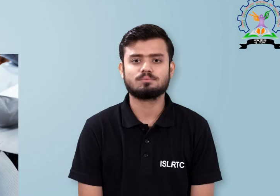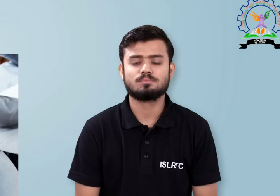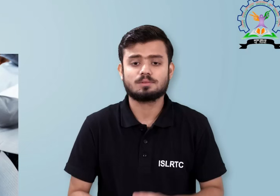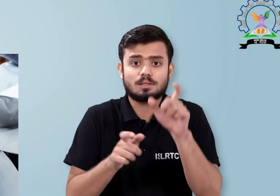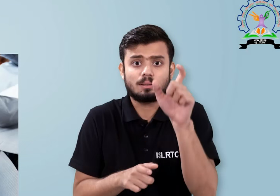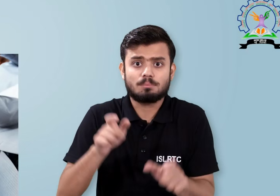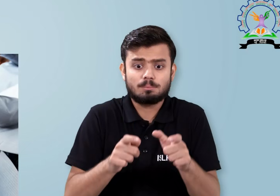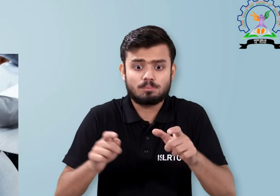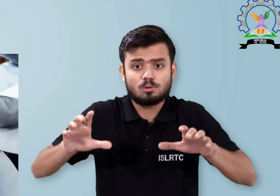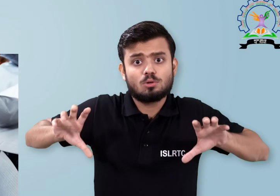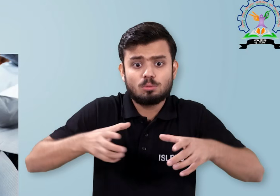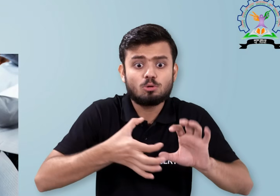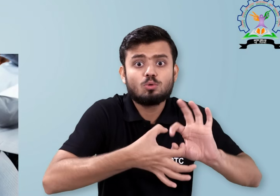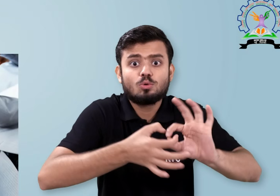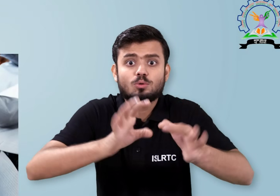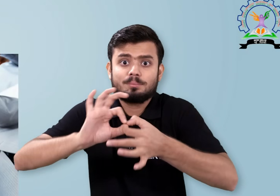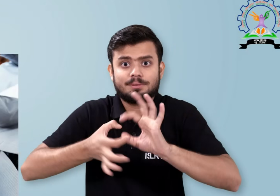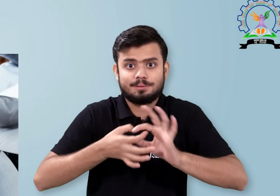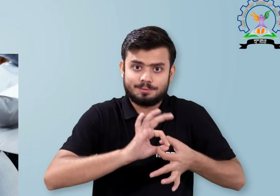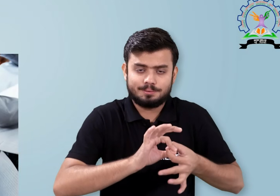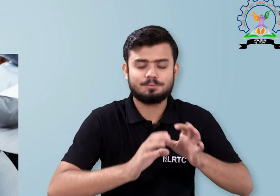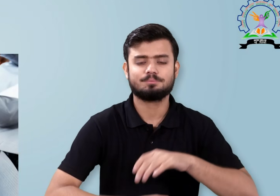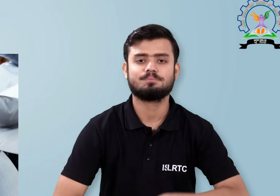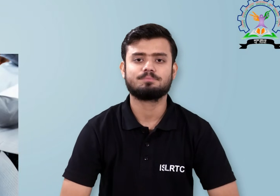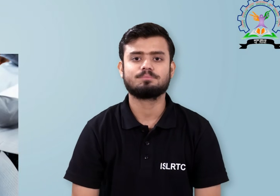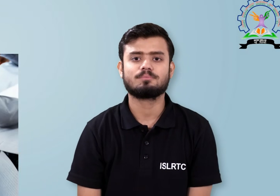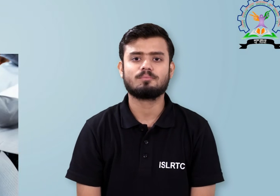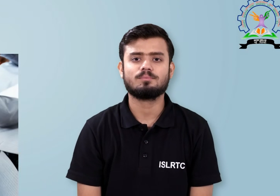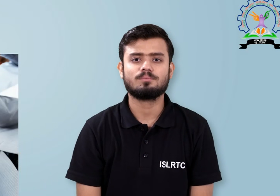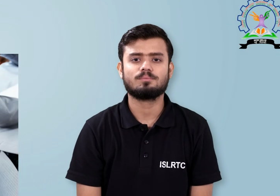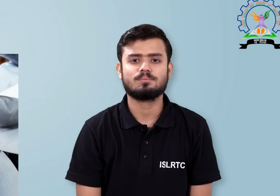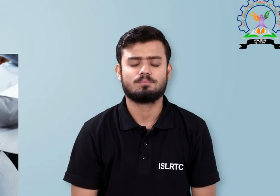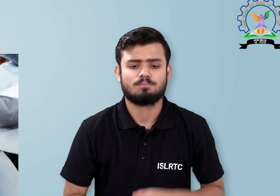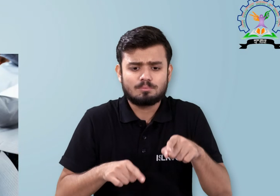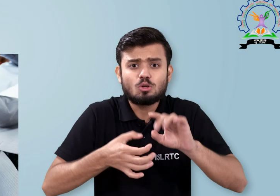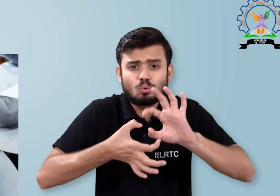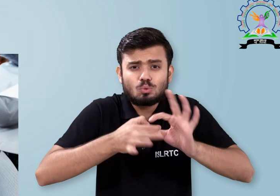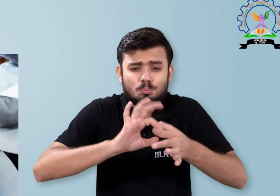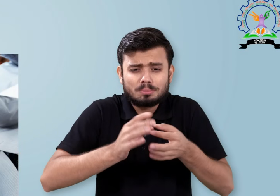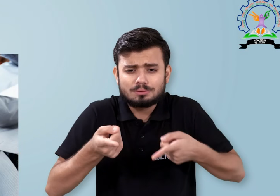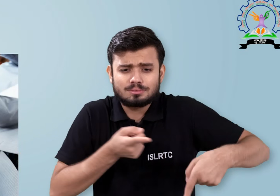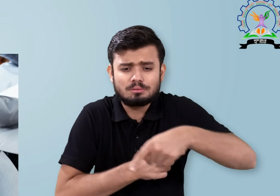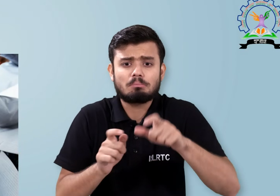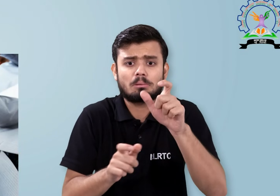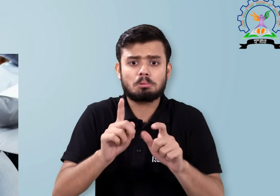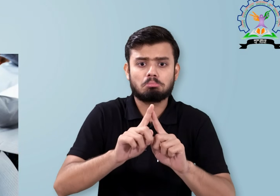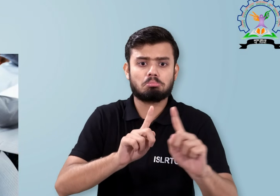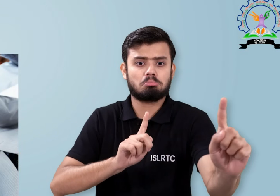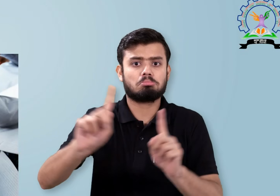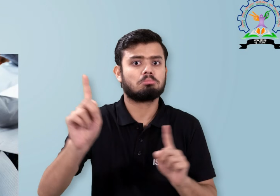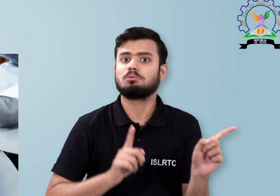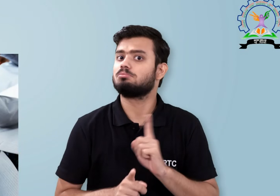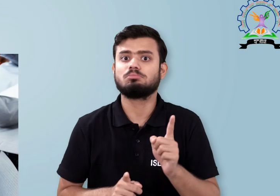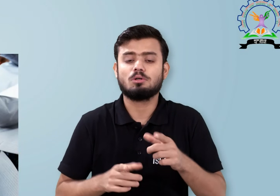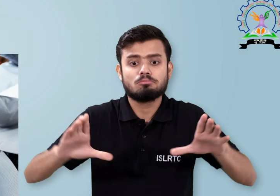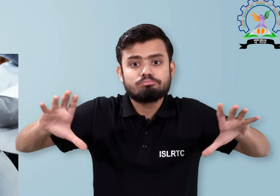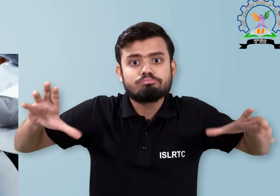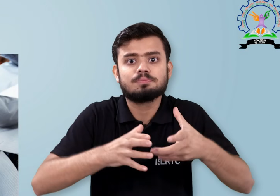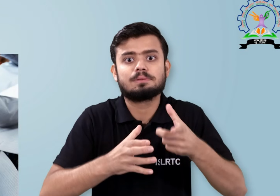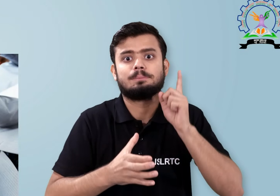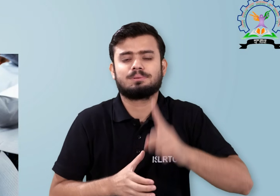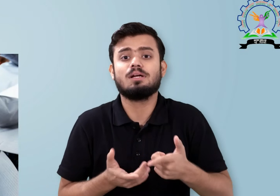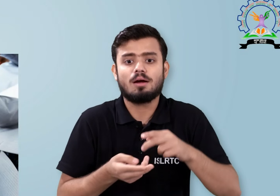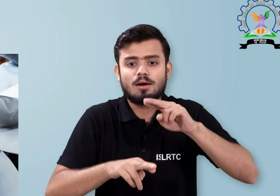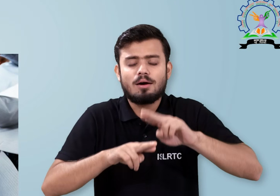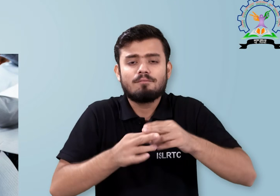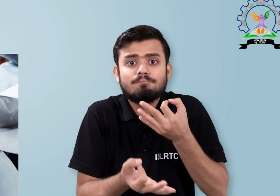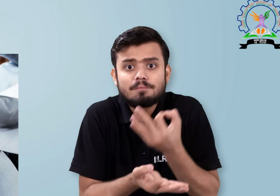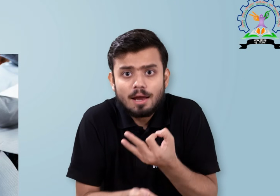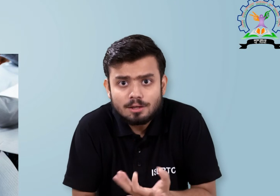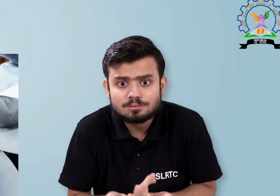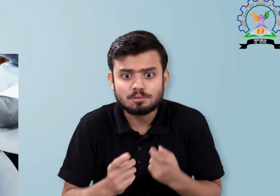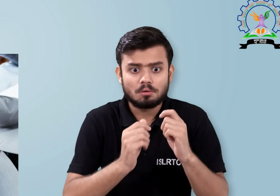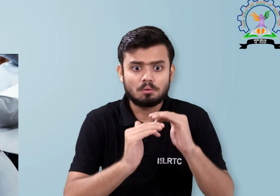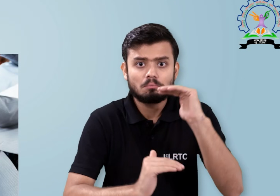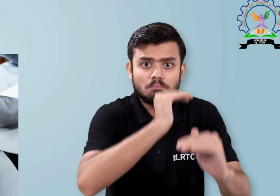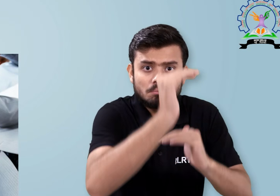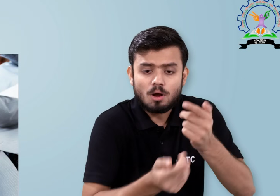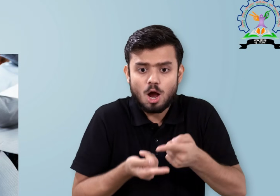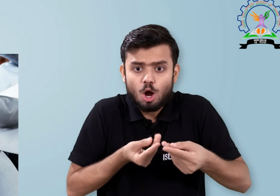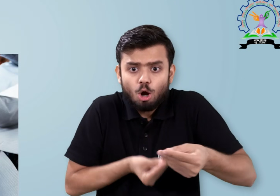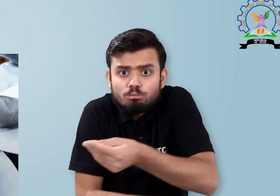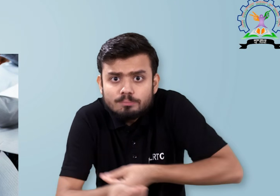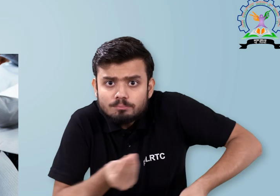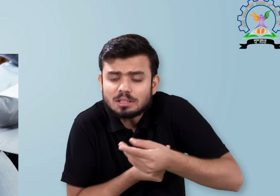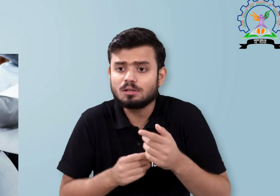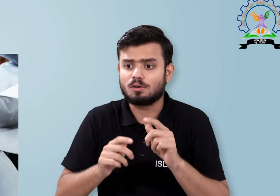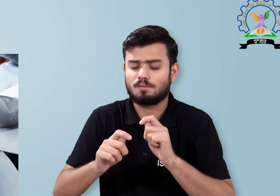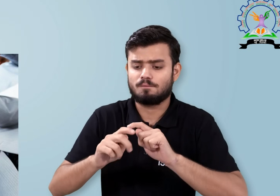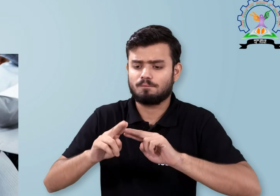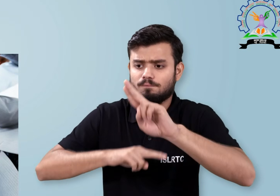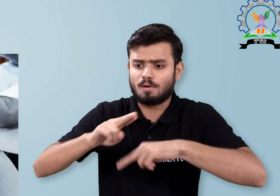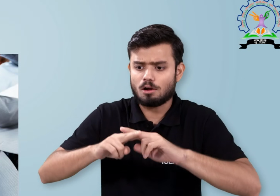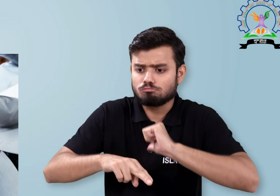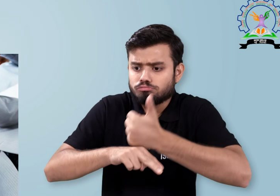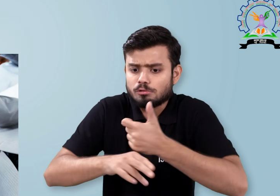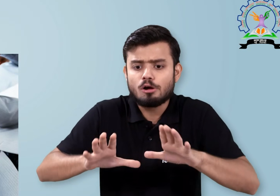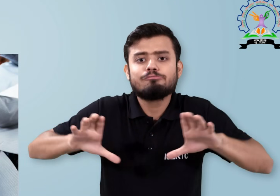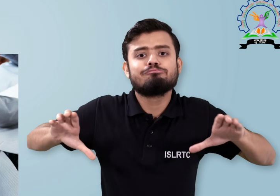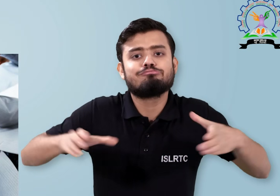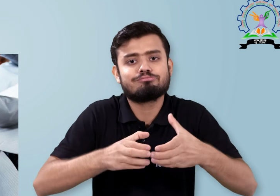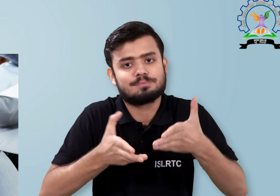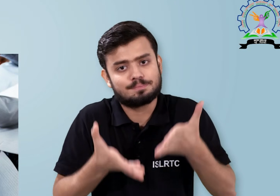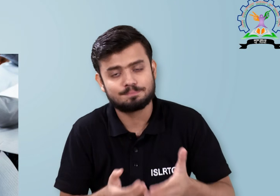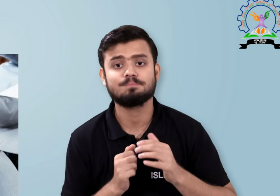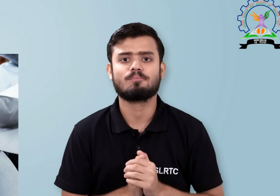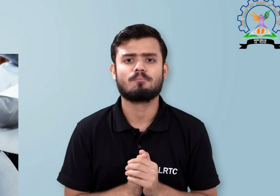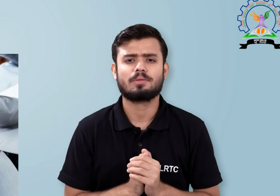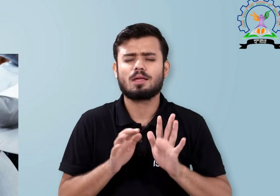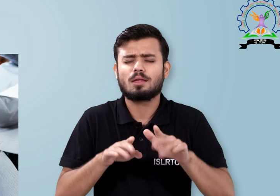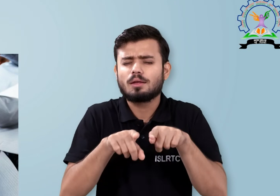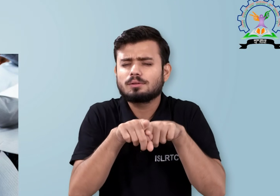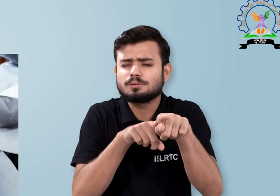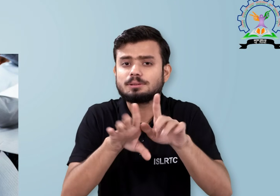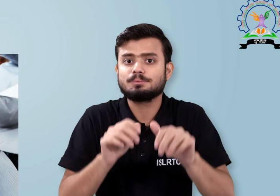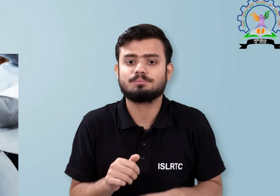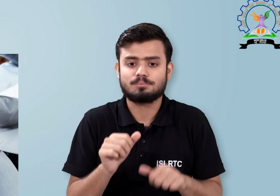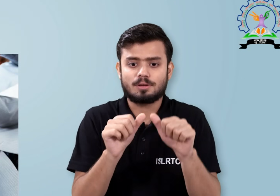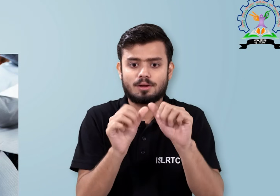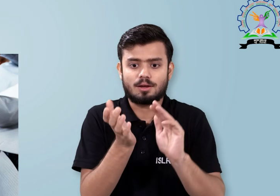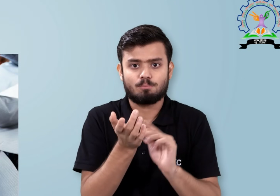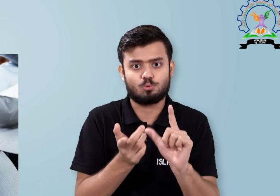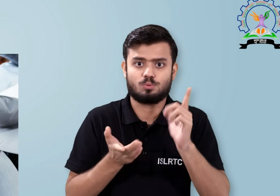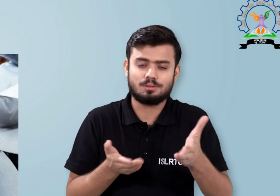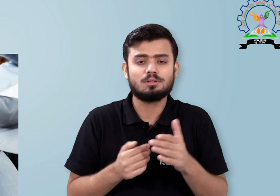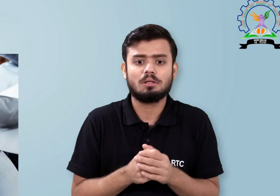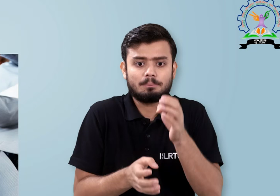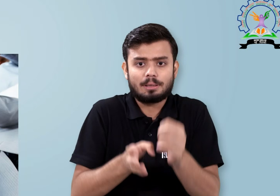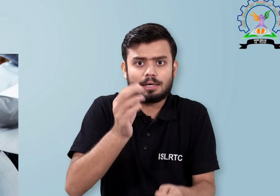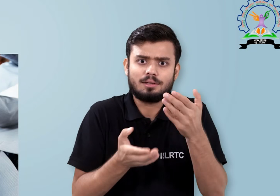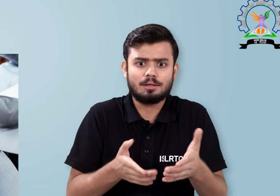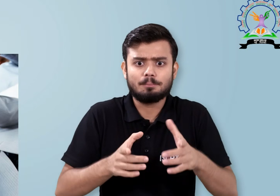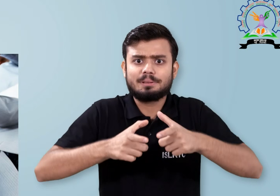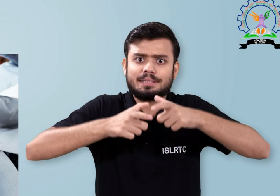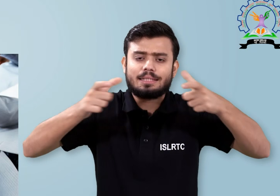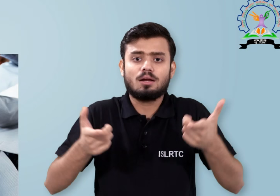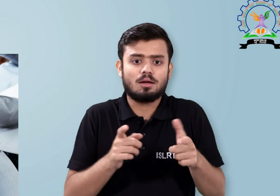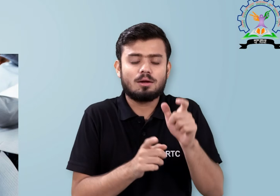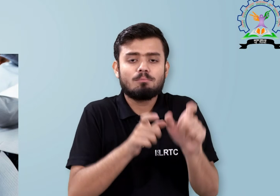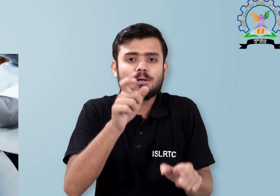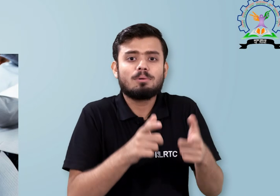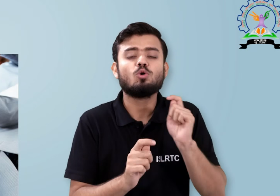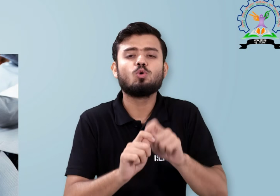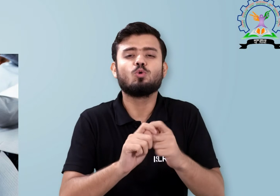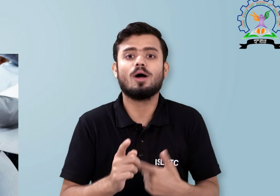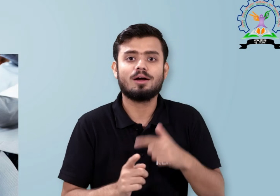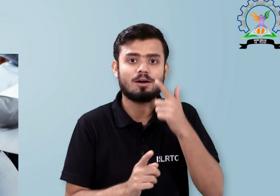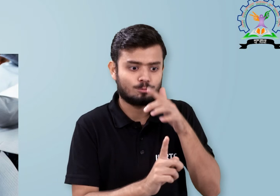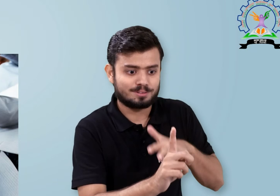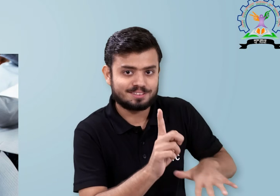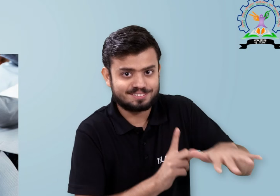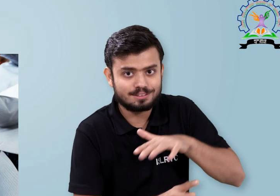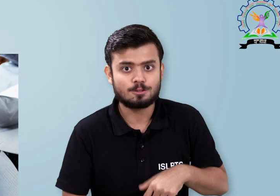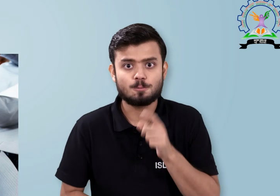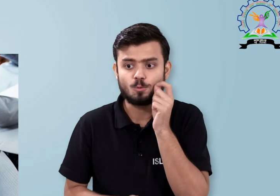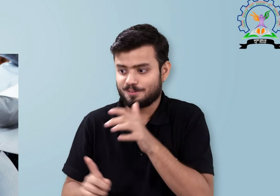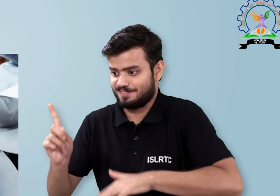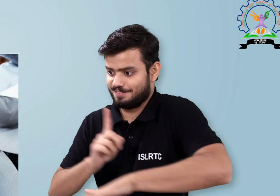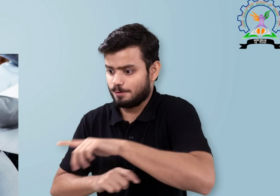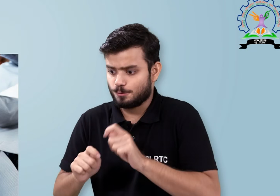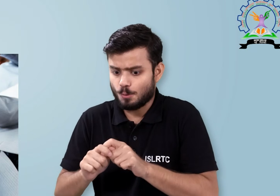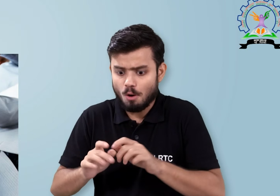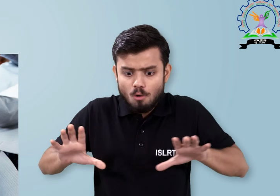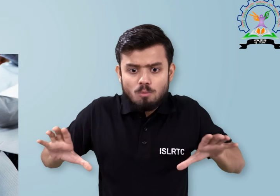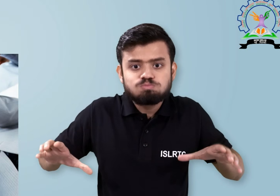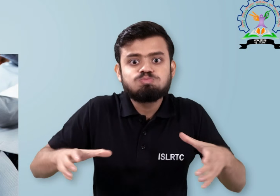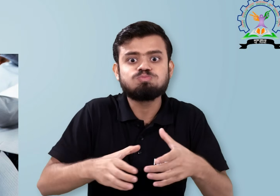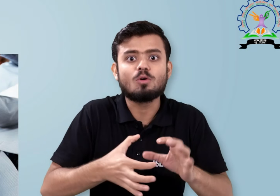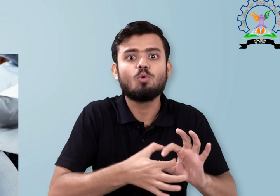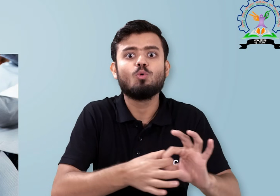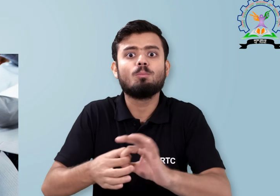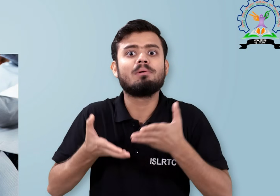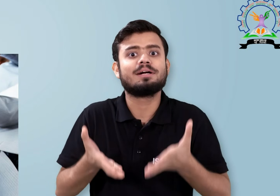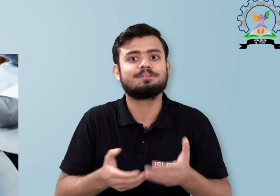Cooperative A group of people who voluntarily come together to meet their economic and social needs in a formal way.